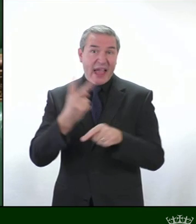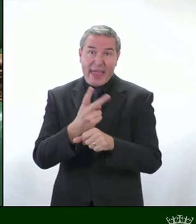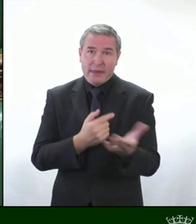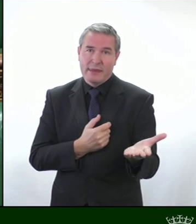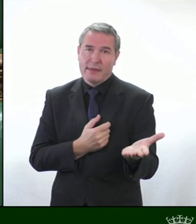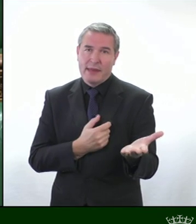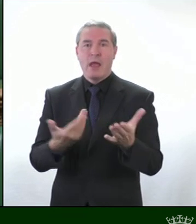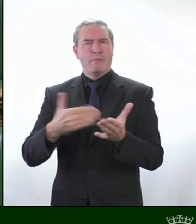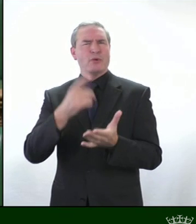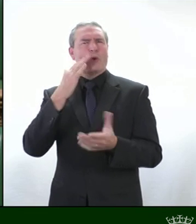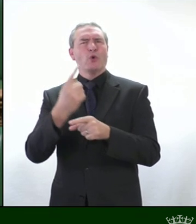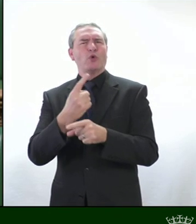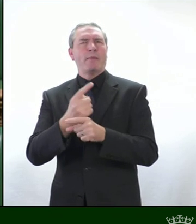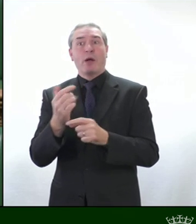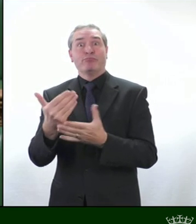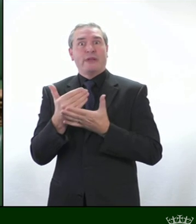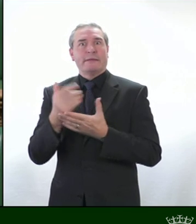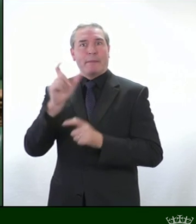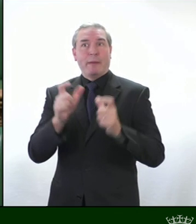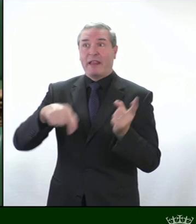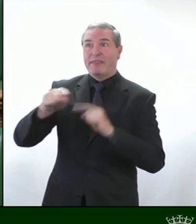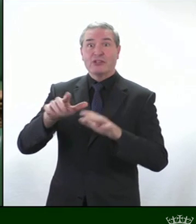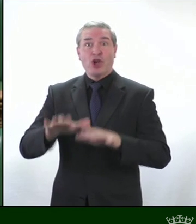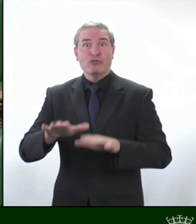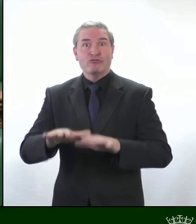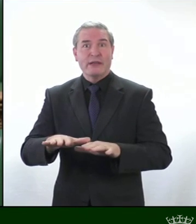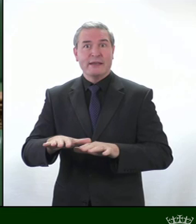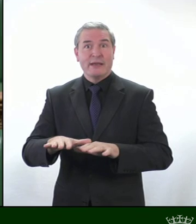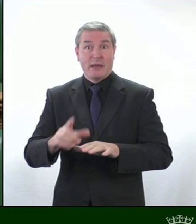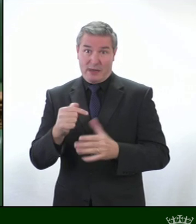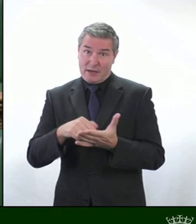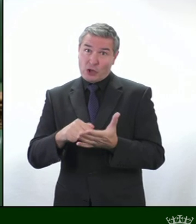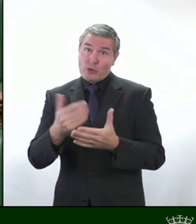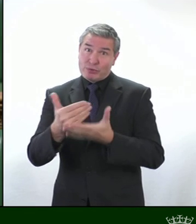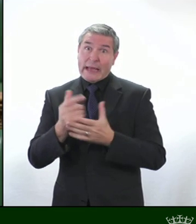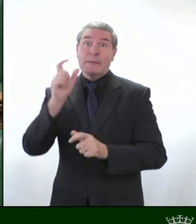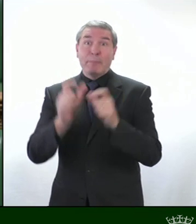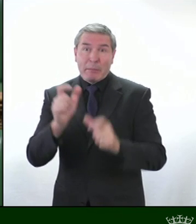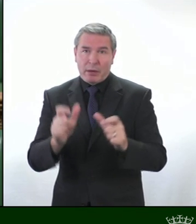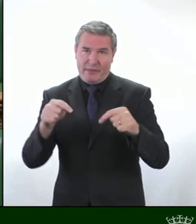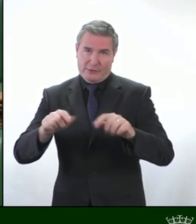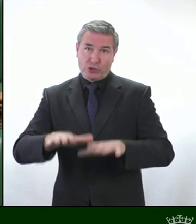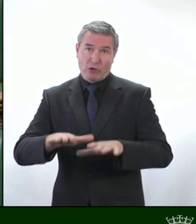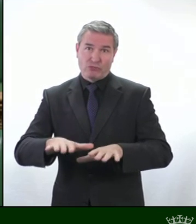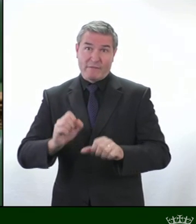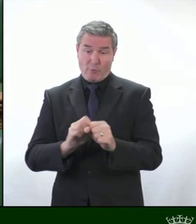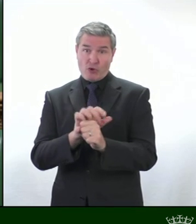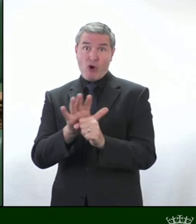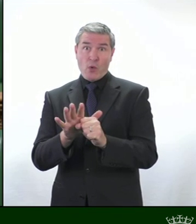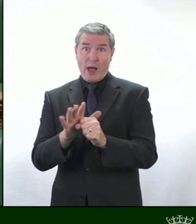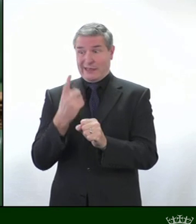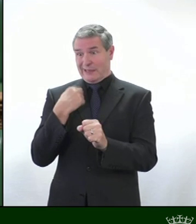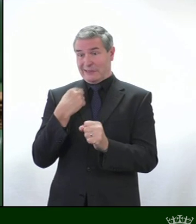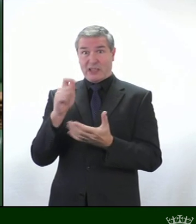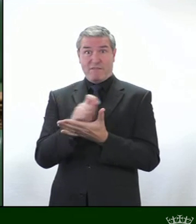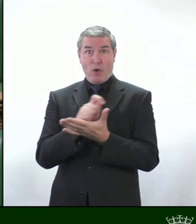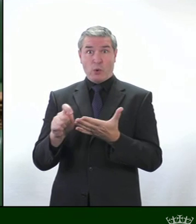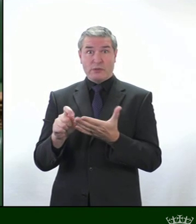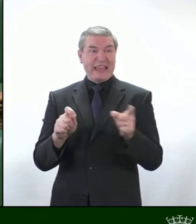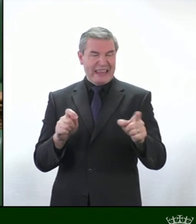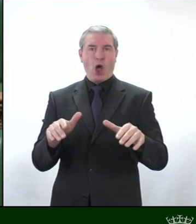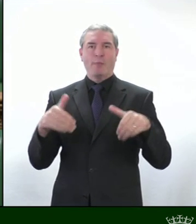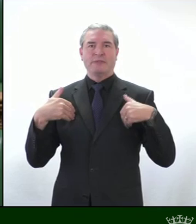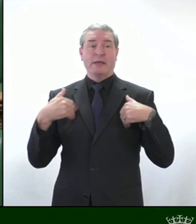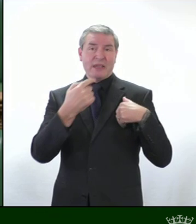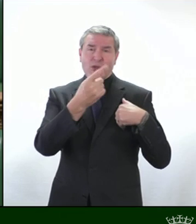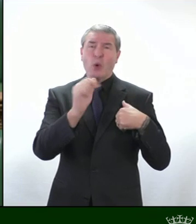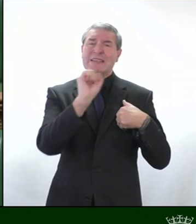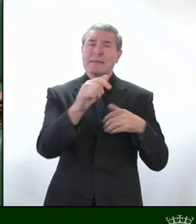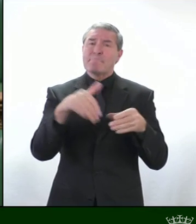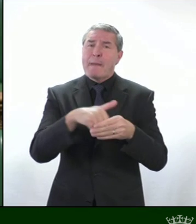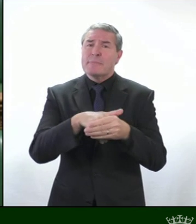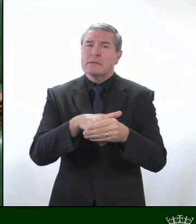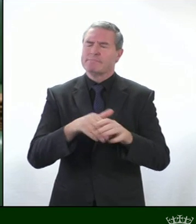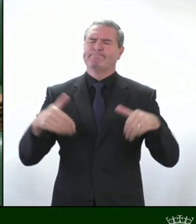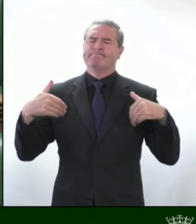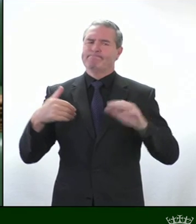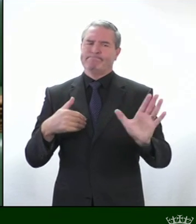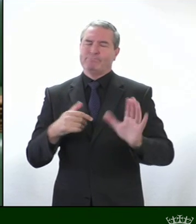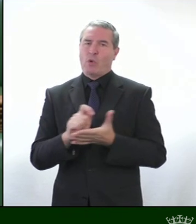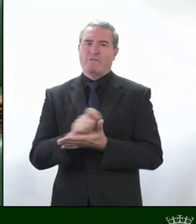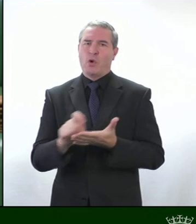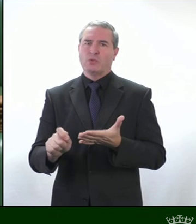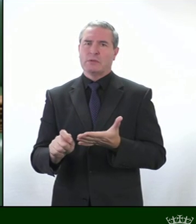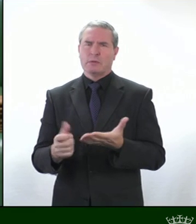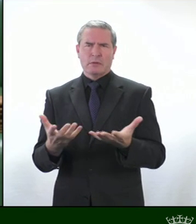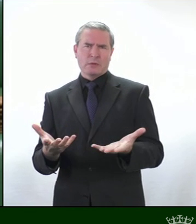When it came to protecting the people of this country from coronavirus at this critical moment, he told his troops to abstain.